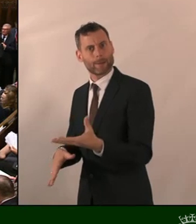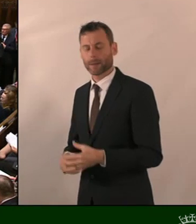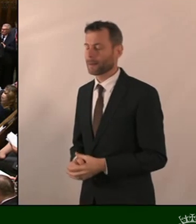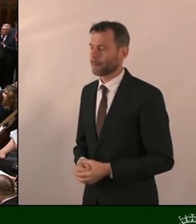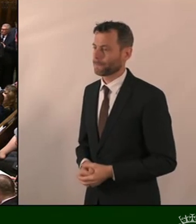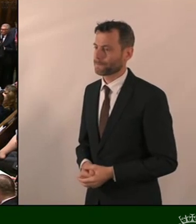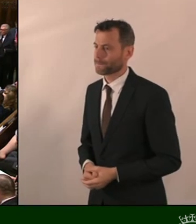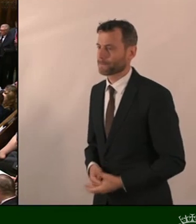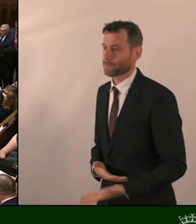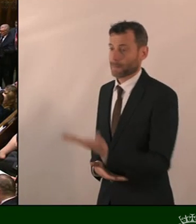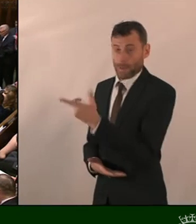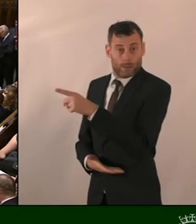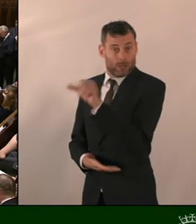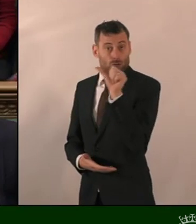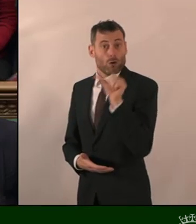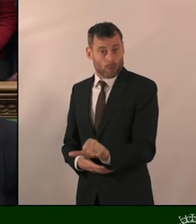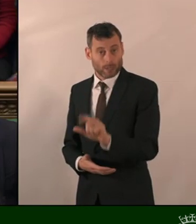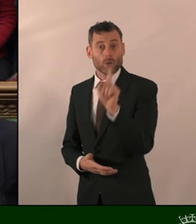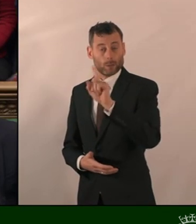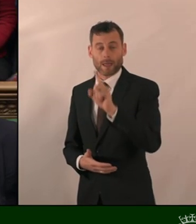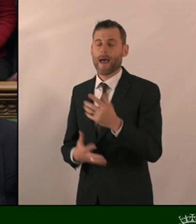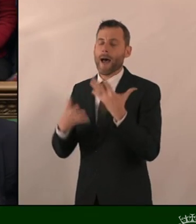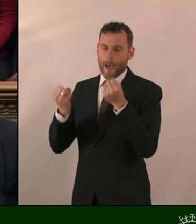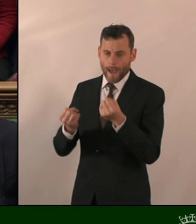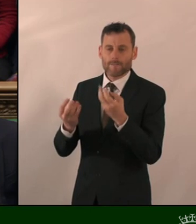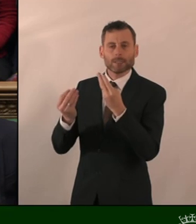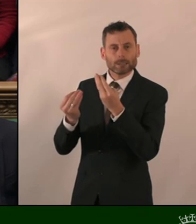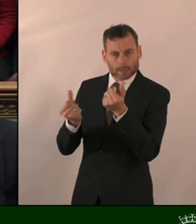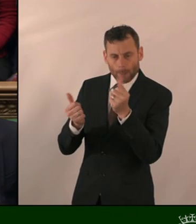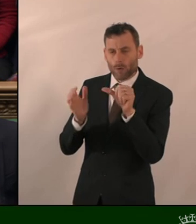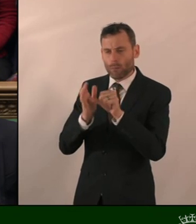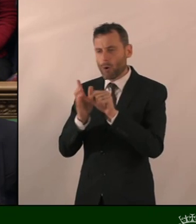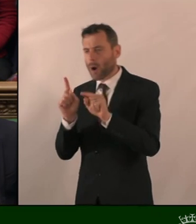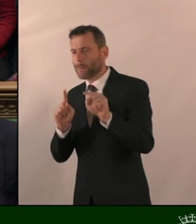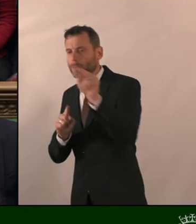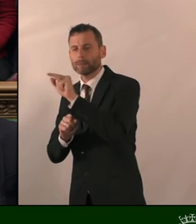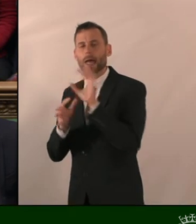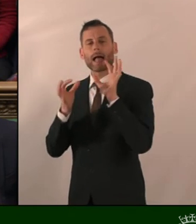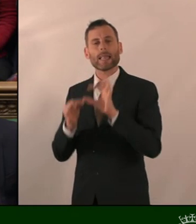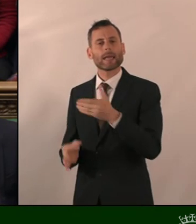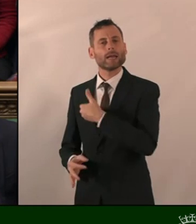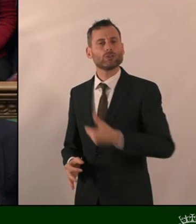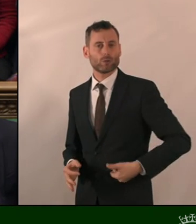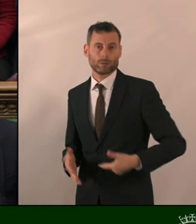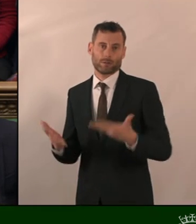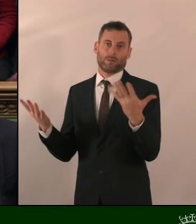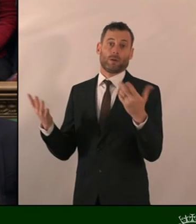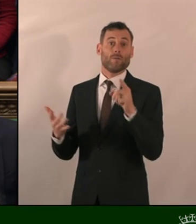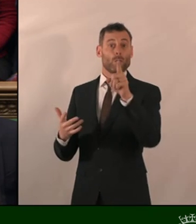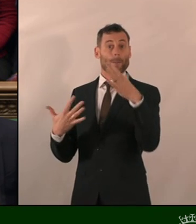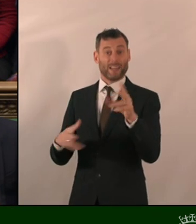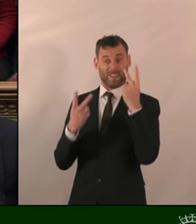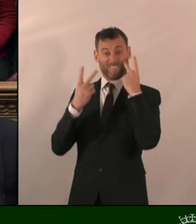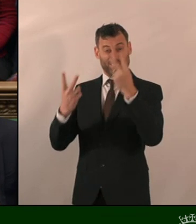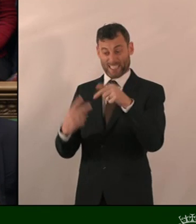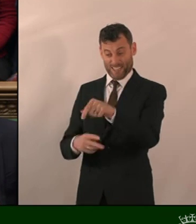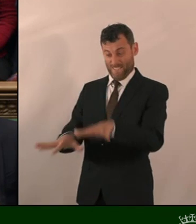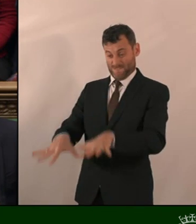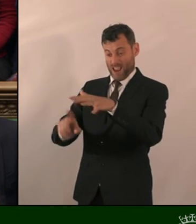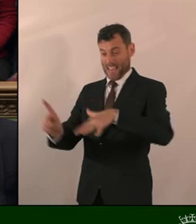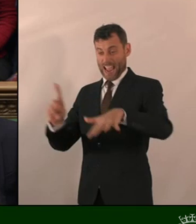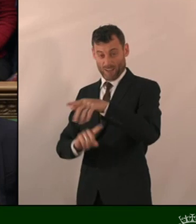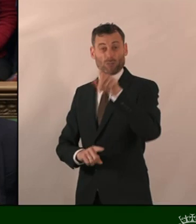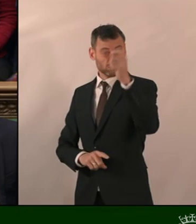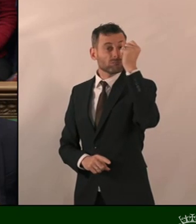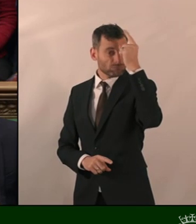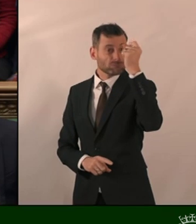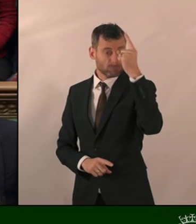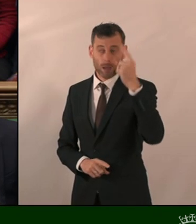The right honourable Gentleman is perfectly right in the sense that there are particular problems to do with insurance, as anybody who has visited a flood-affected household will know.